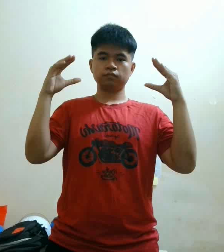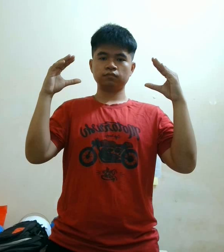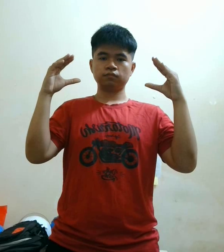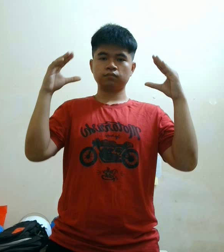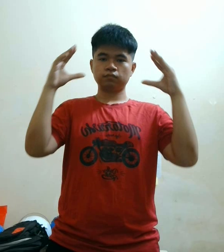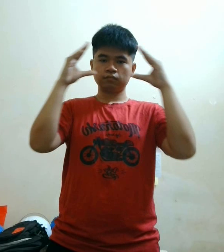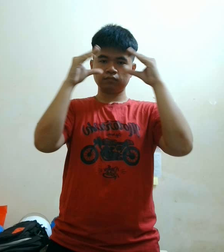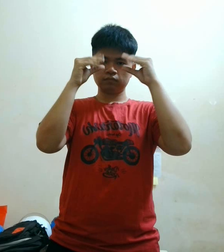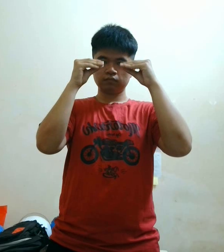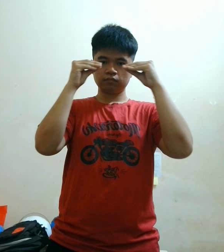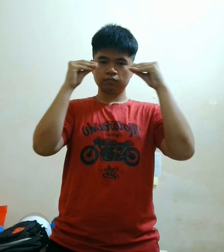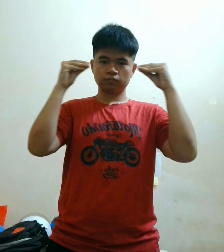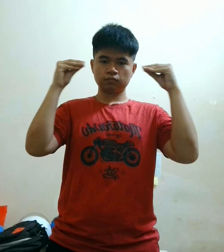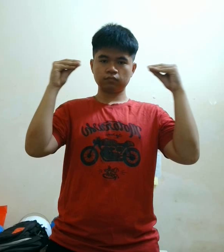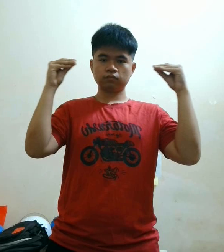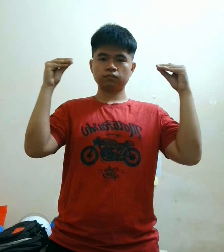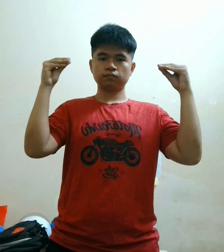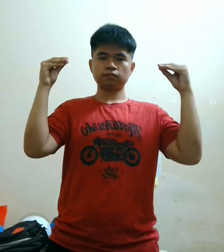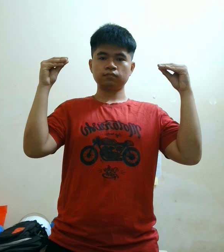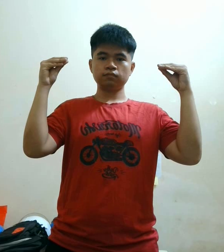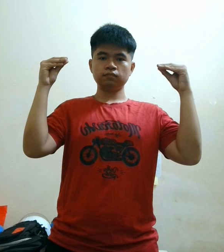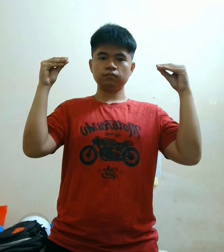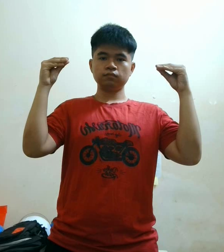buoi toi